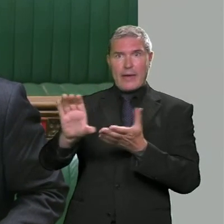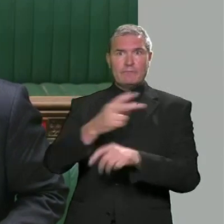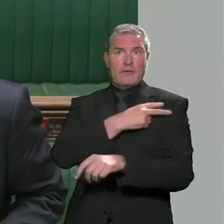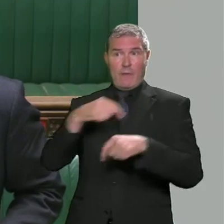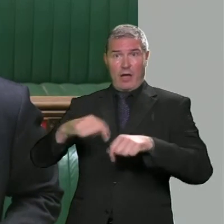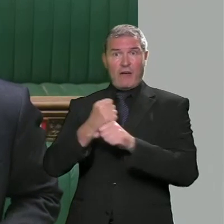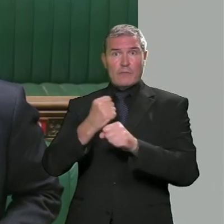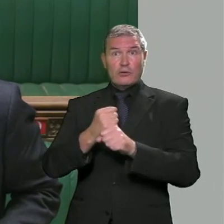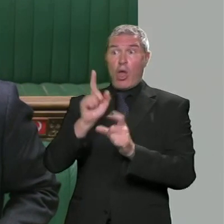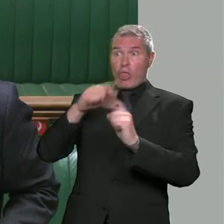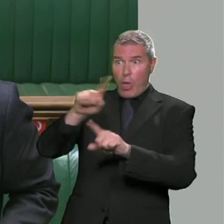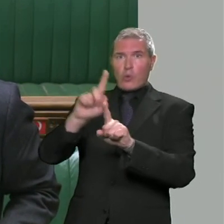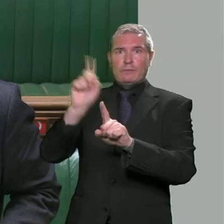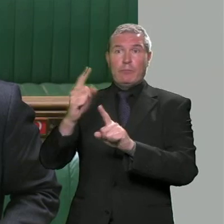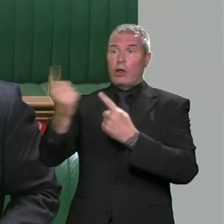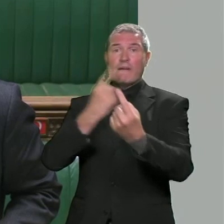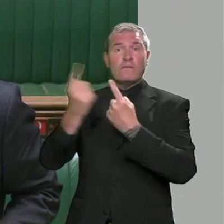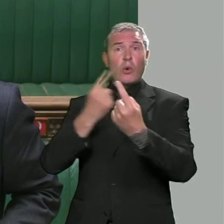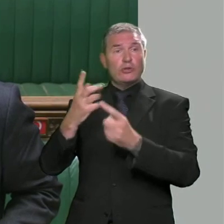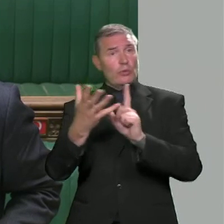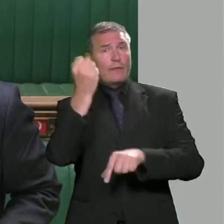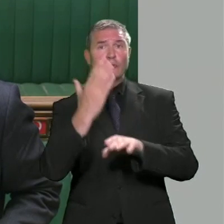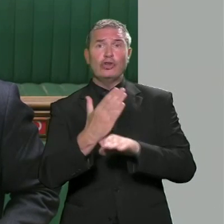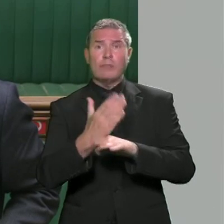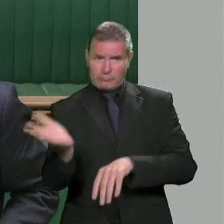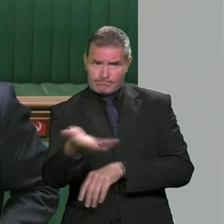What we want to see is those people coming forward to get those jobs.